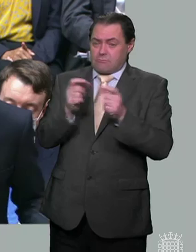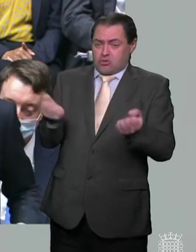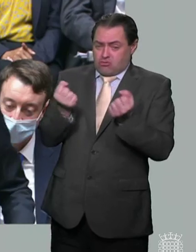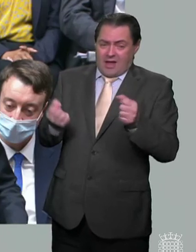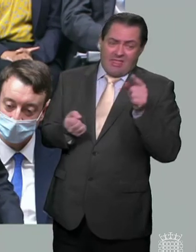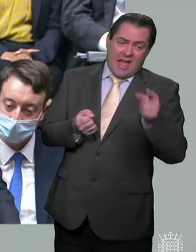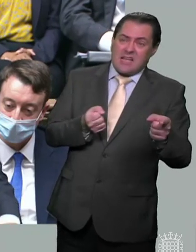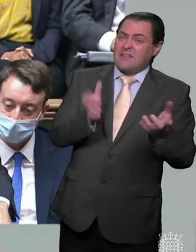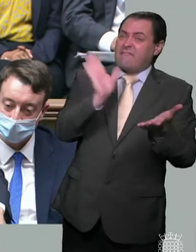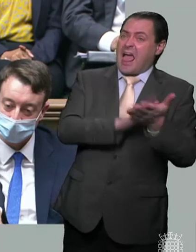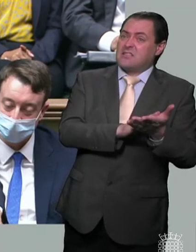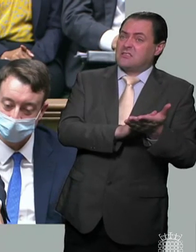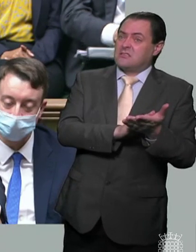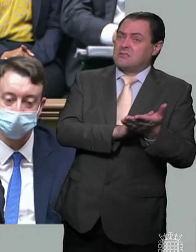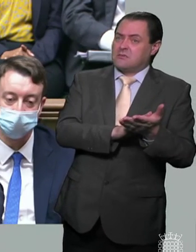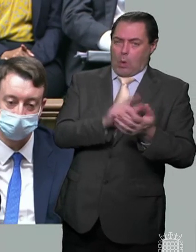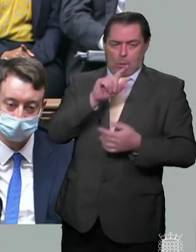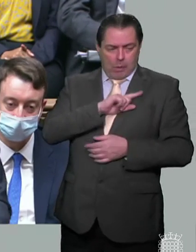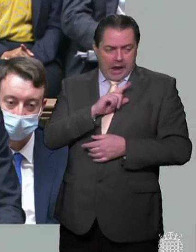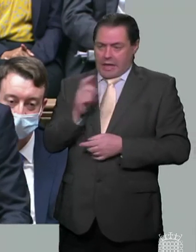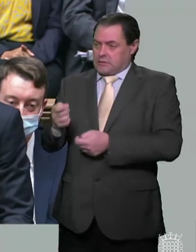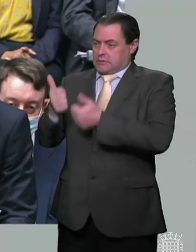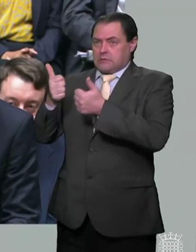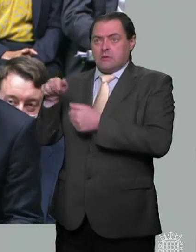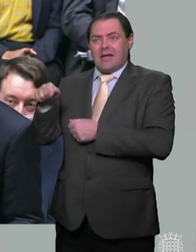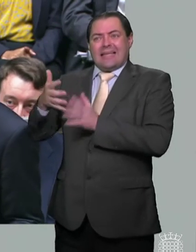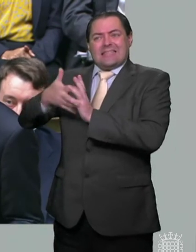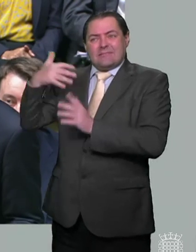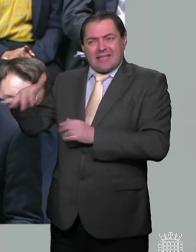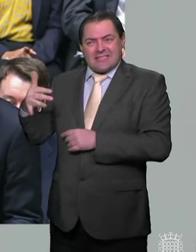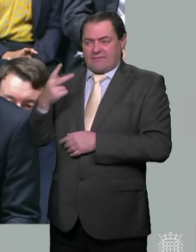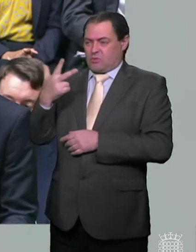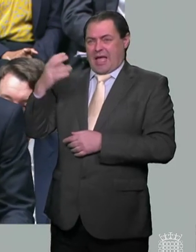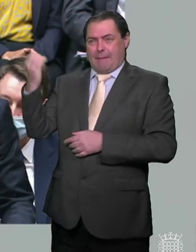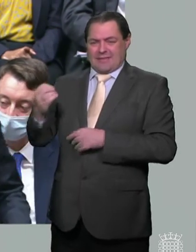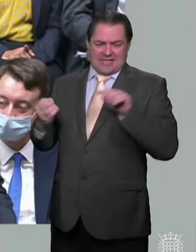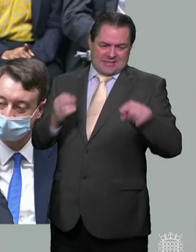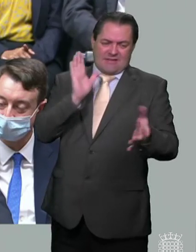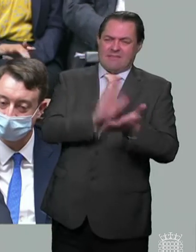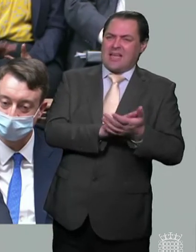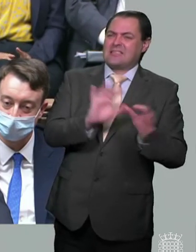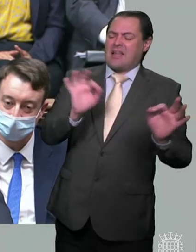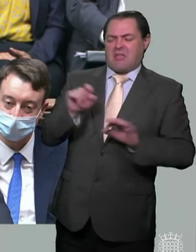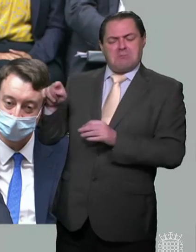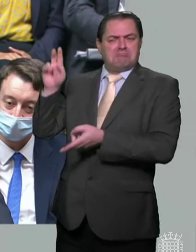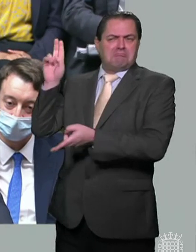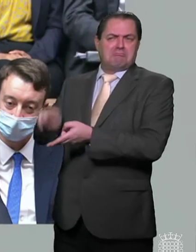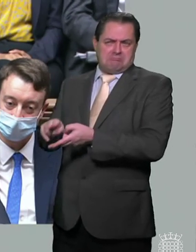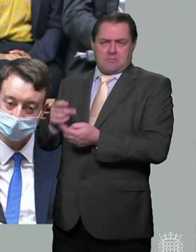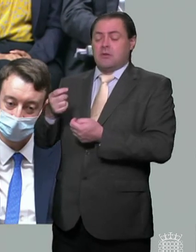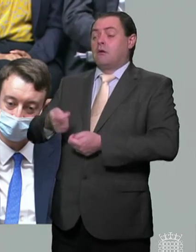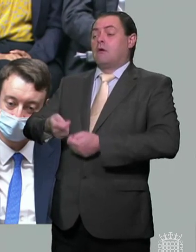than still wines. So I am going to end the irrational duty premium of 28% that they currently pay.